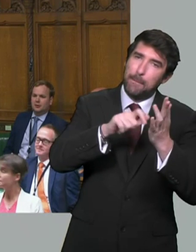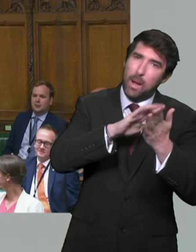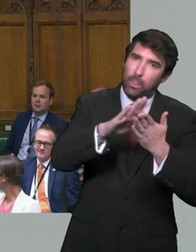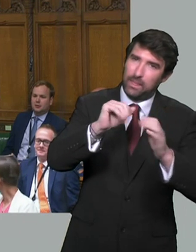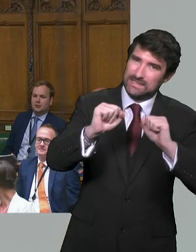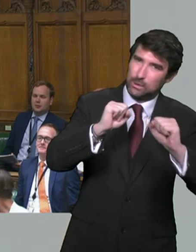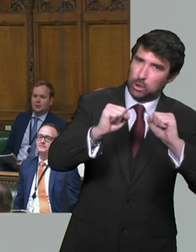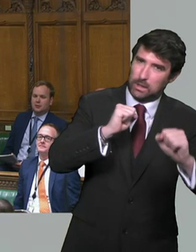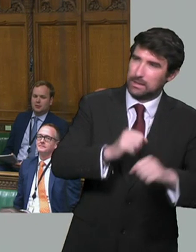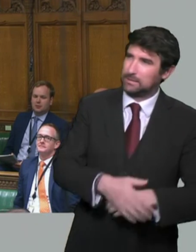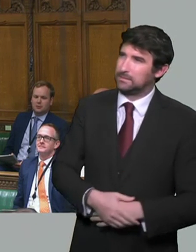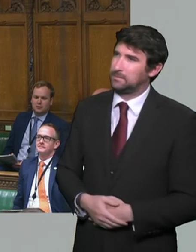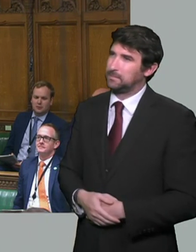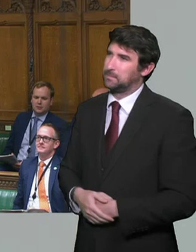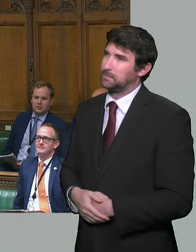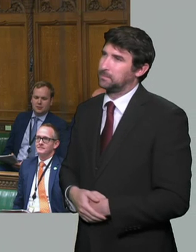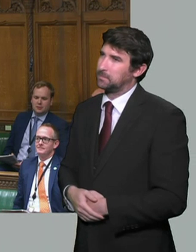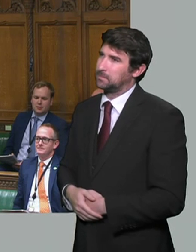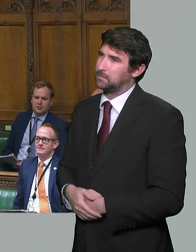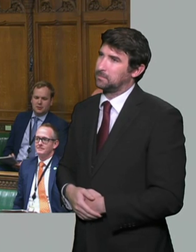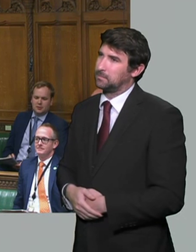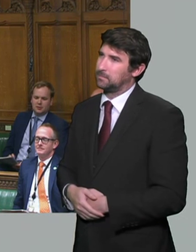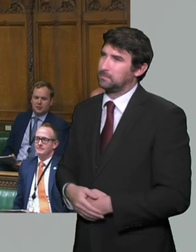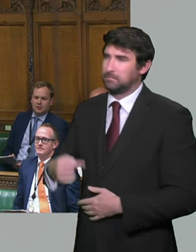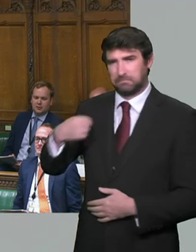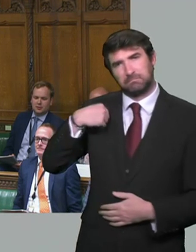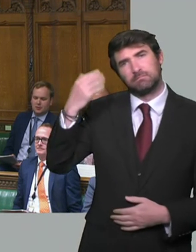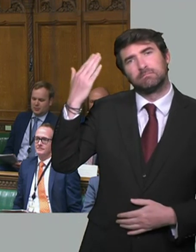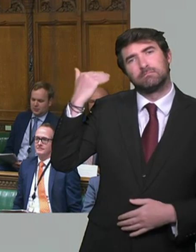As a former soldier, I know that time is never wasted on reconnaissance.